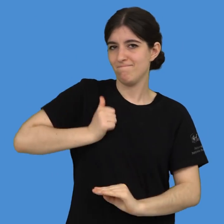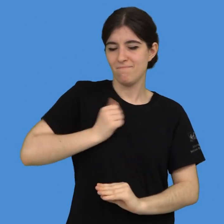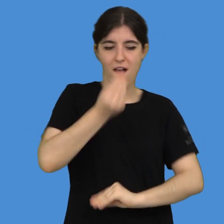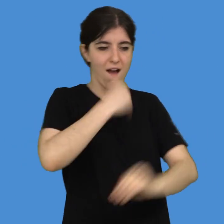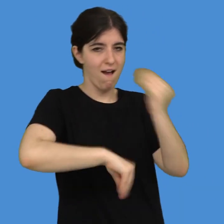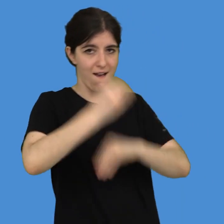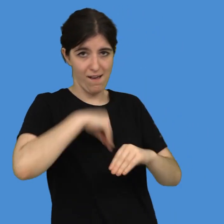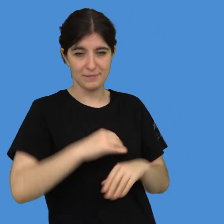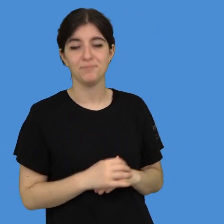comer